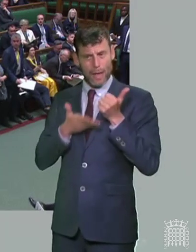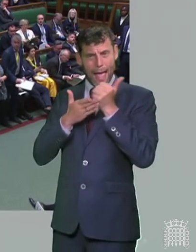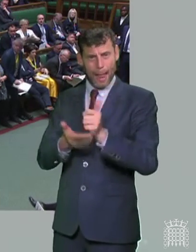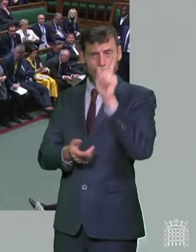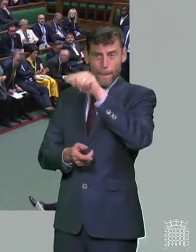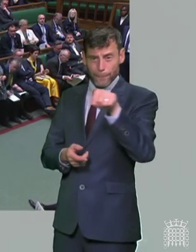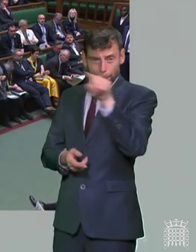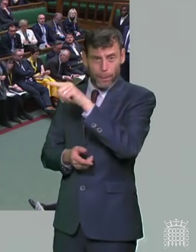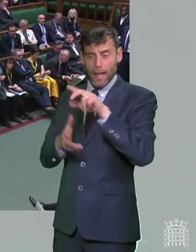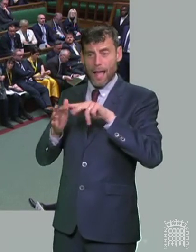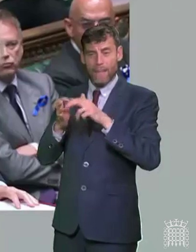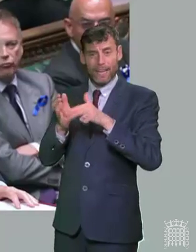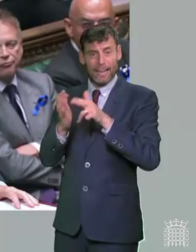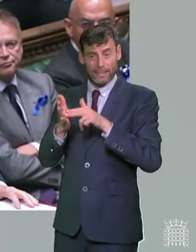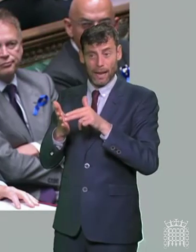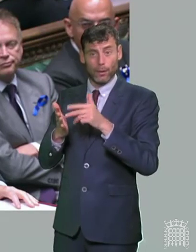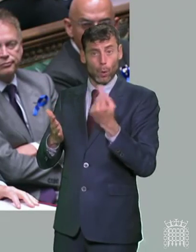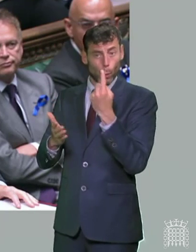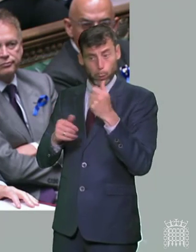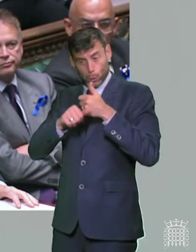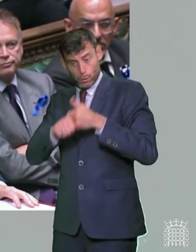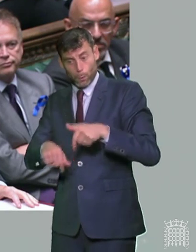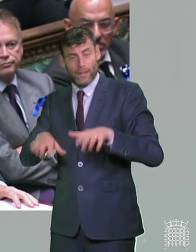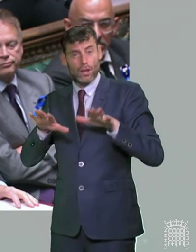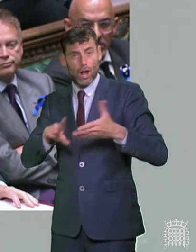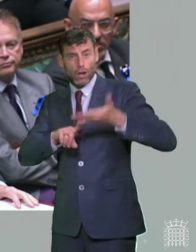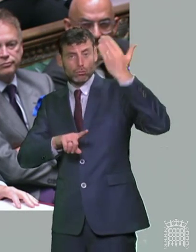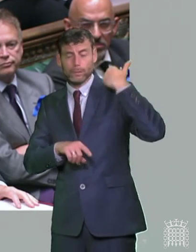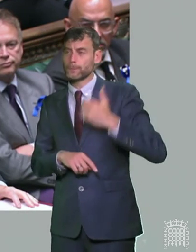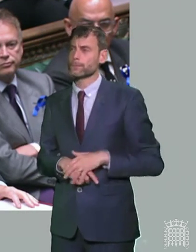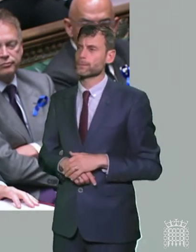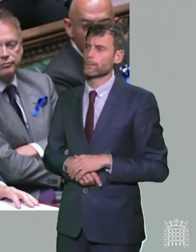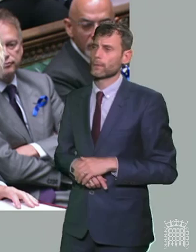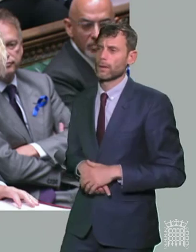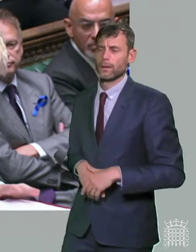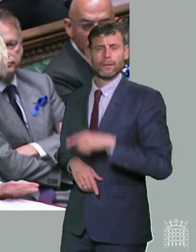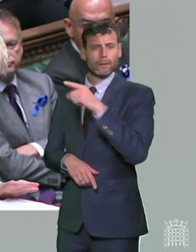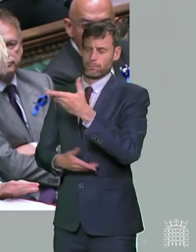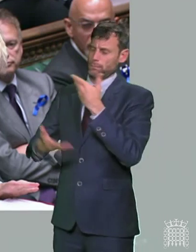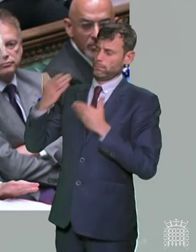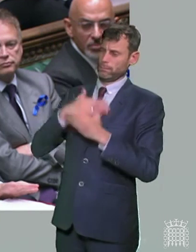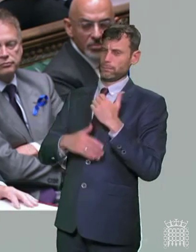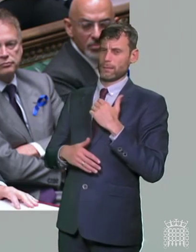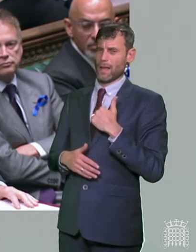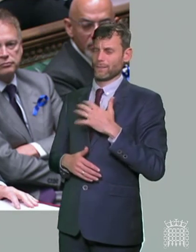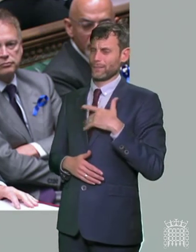I am afraid that the honourable Member is underestimating what the country is already doing for the people of Afghanistan.